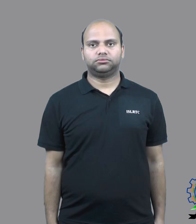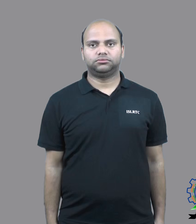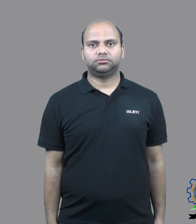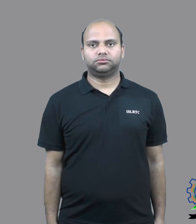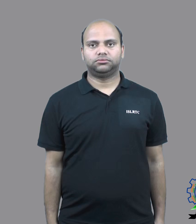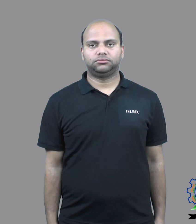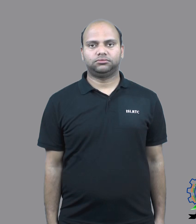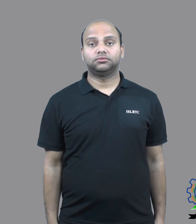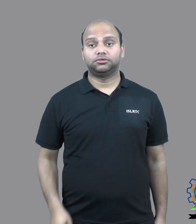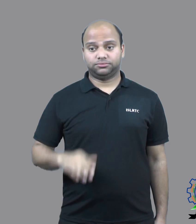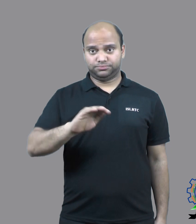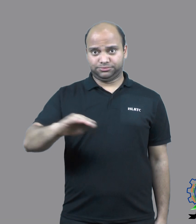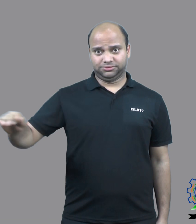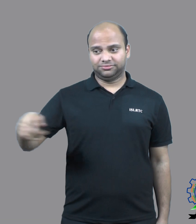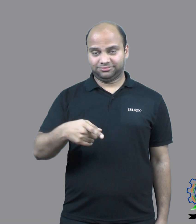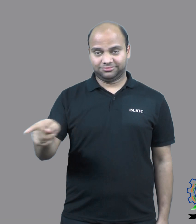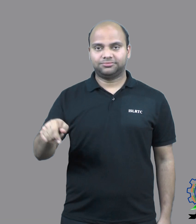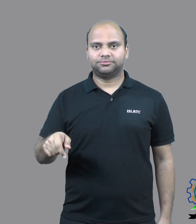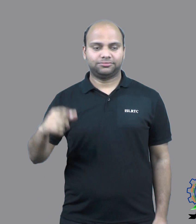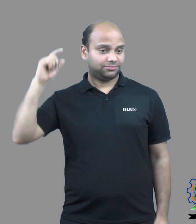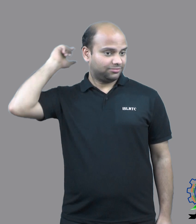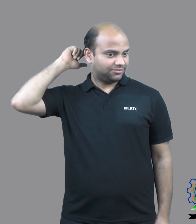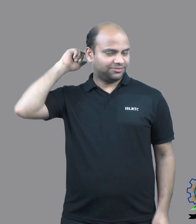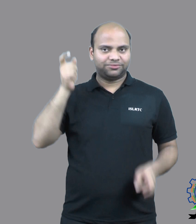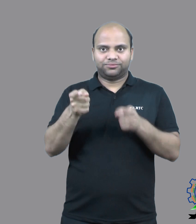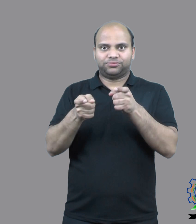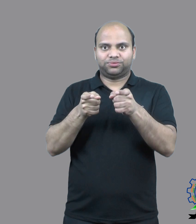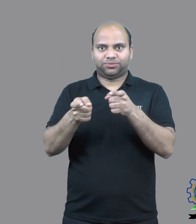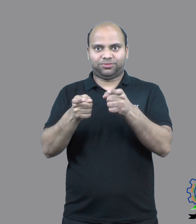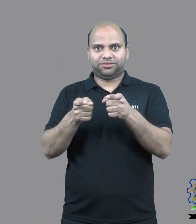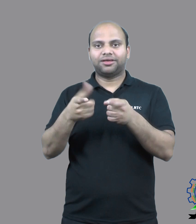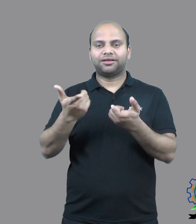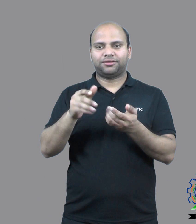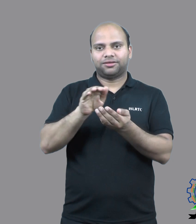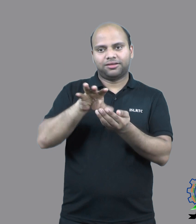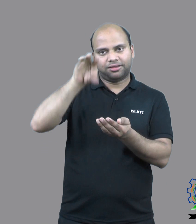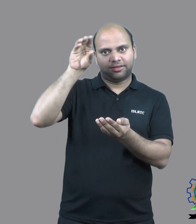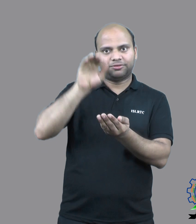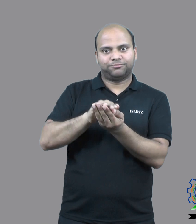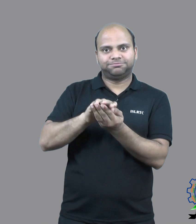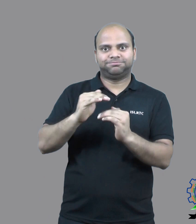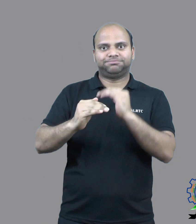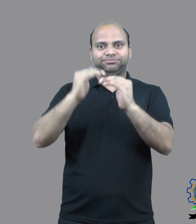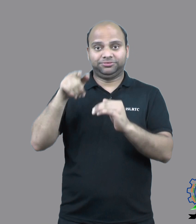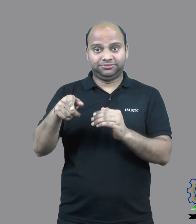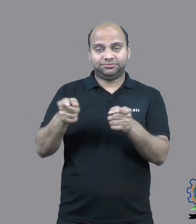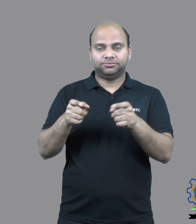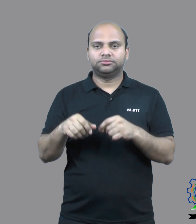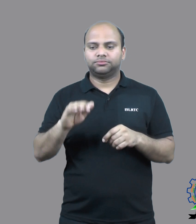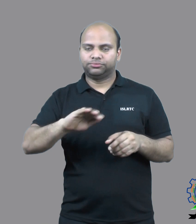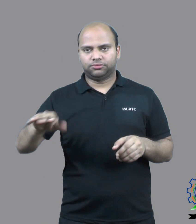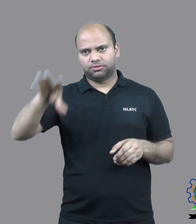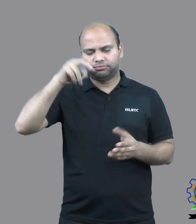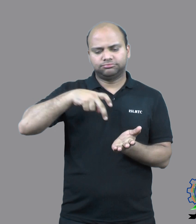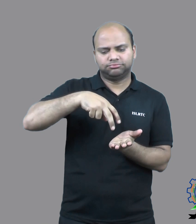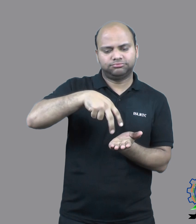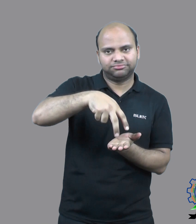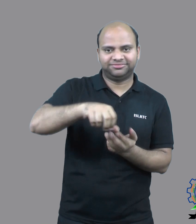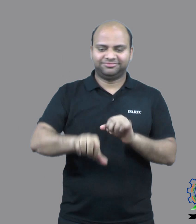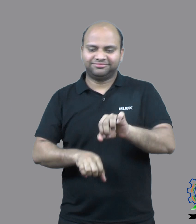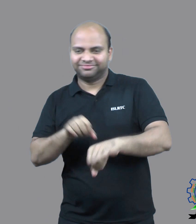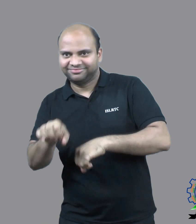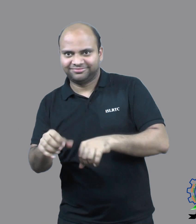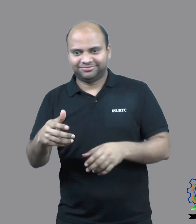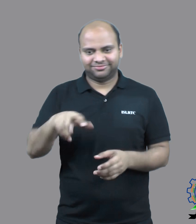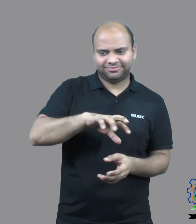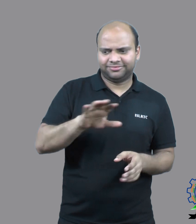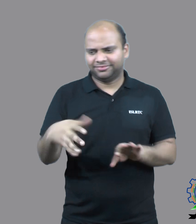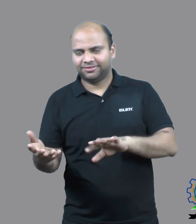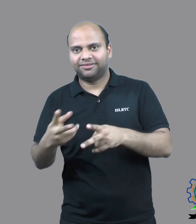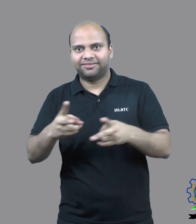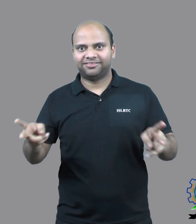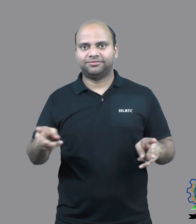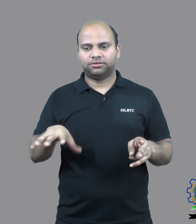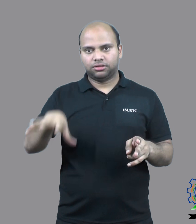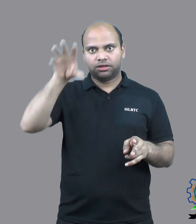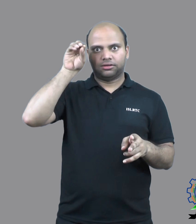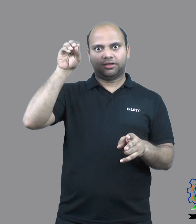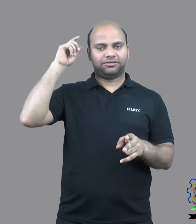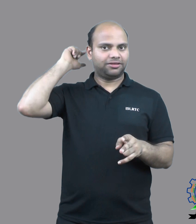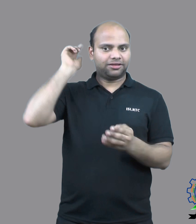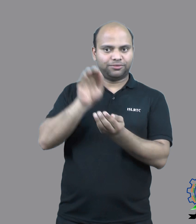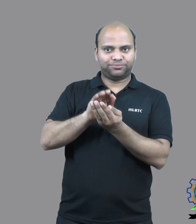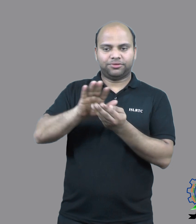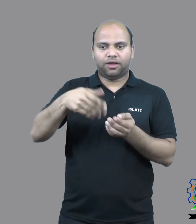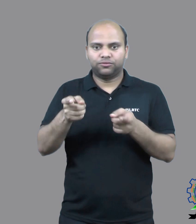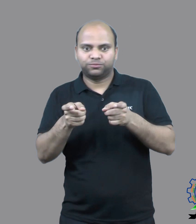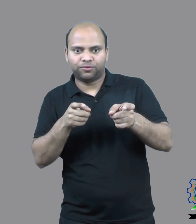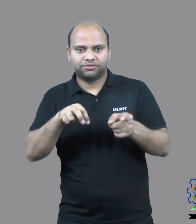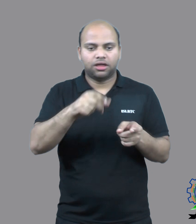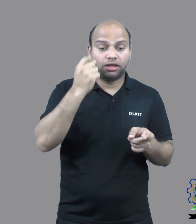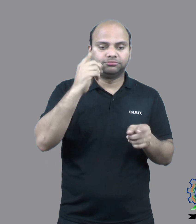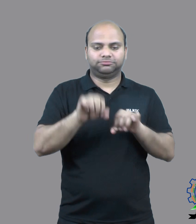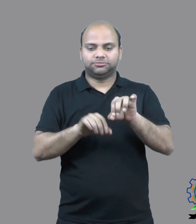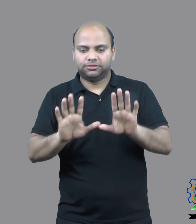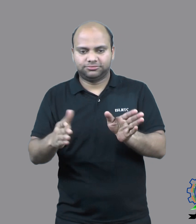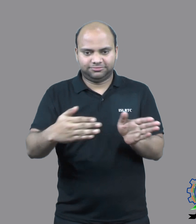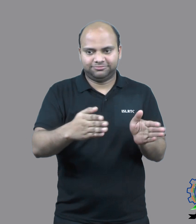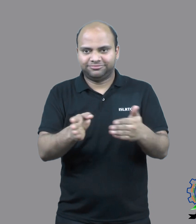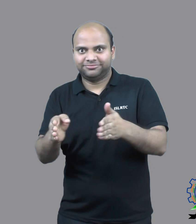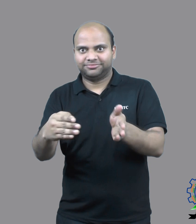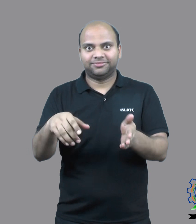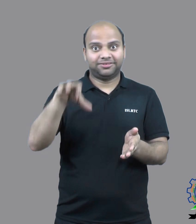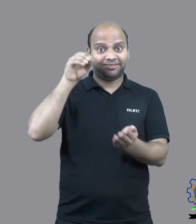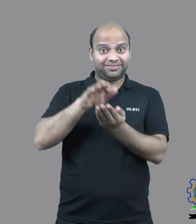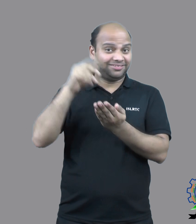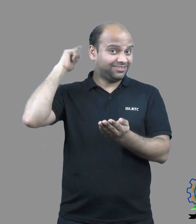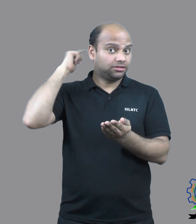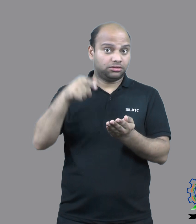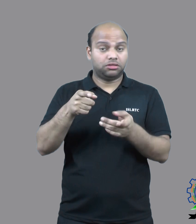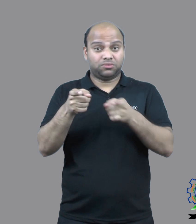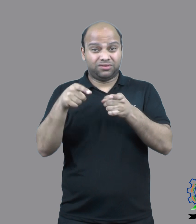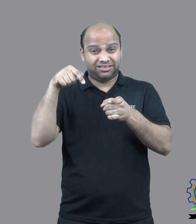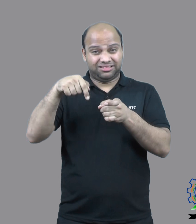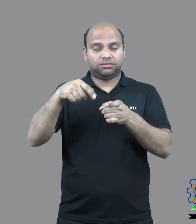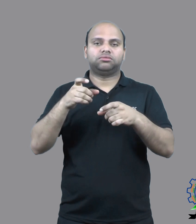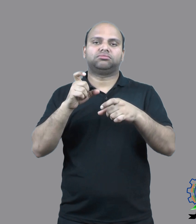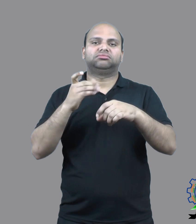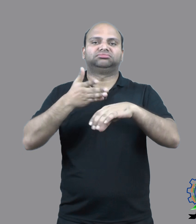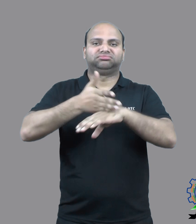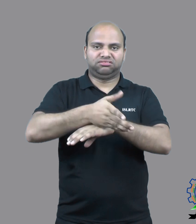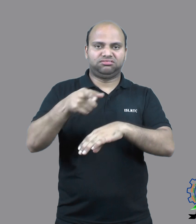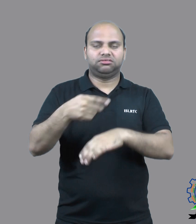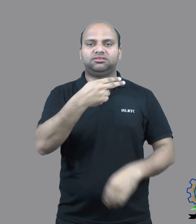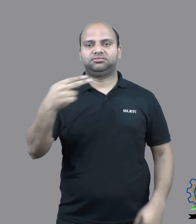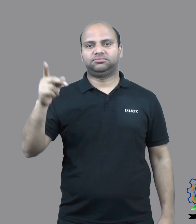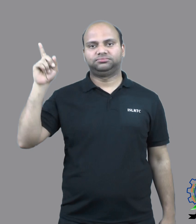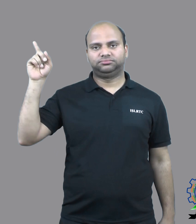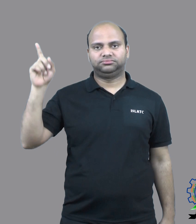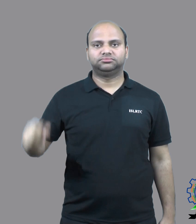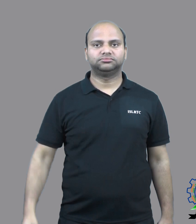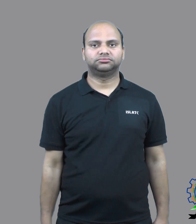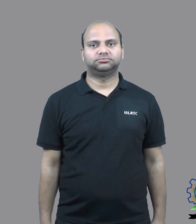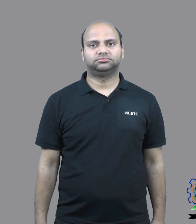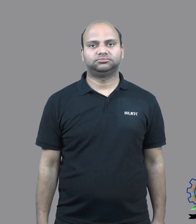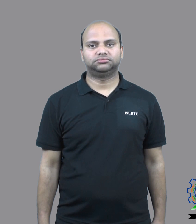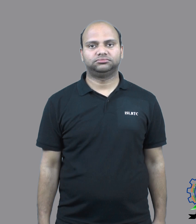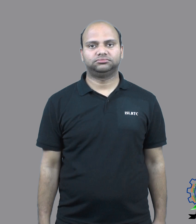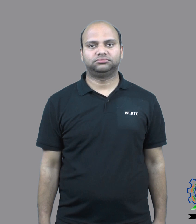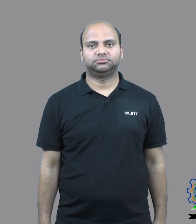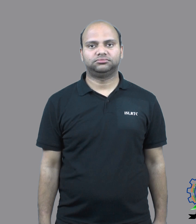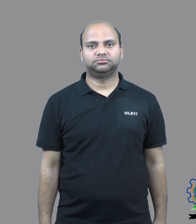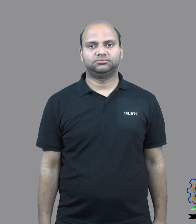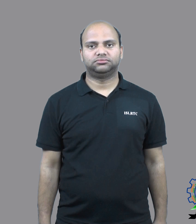Astrocytoma Childhood Cerebellar